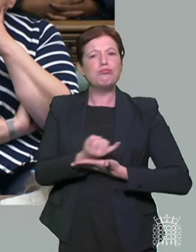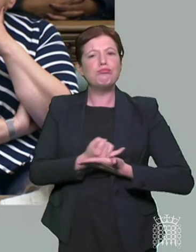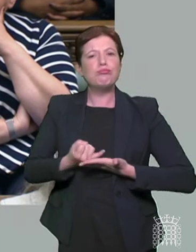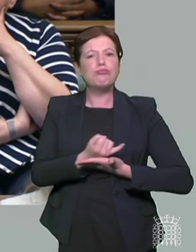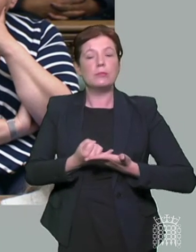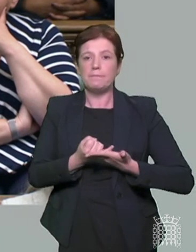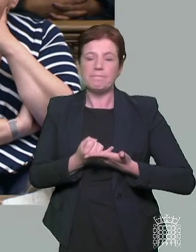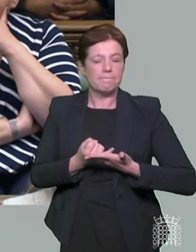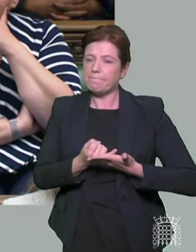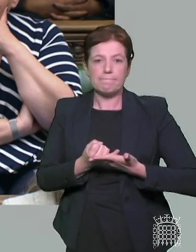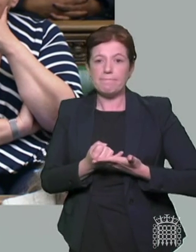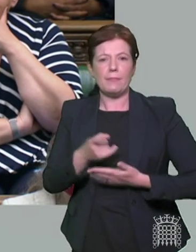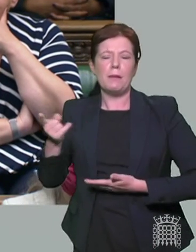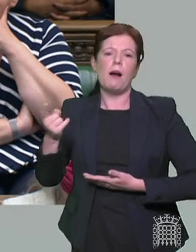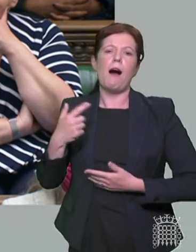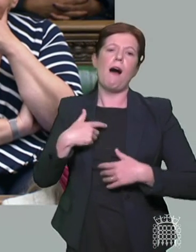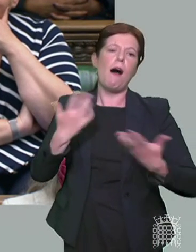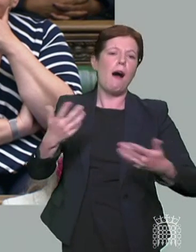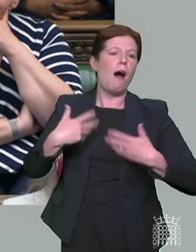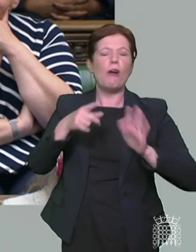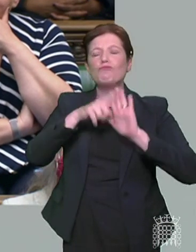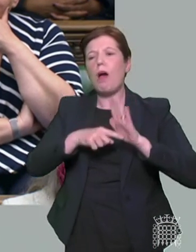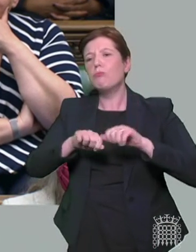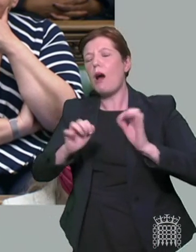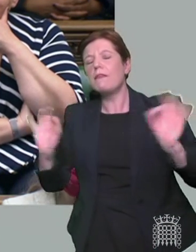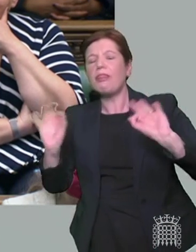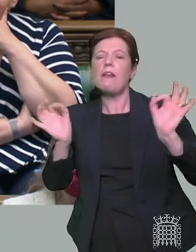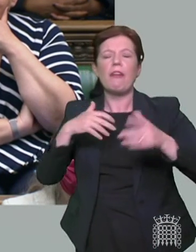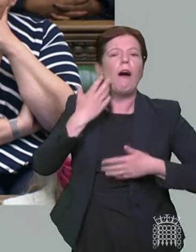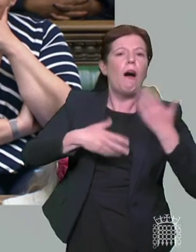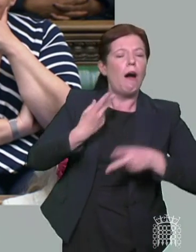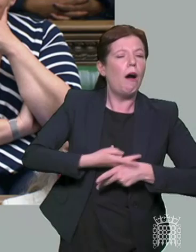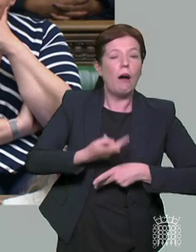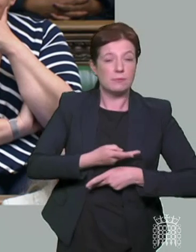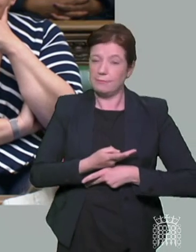It is time for him to stop this ridiculous charade that he believes no rules were broken.